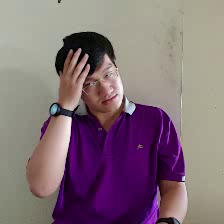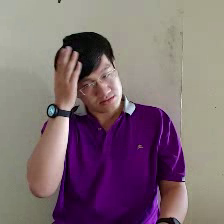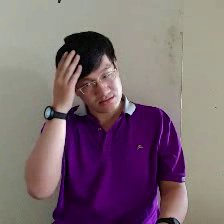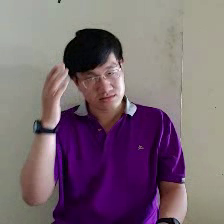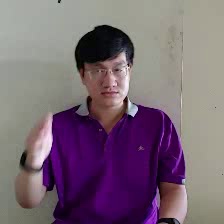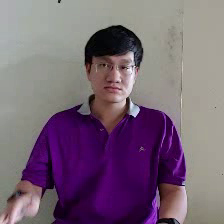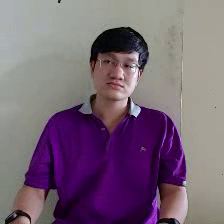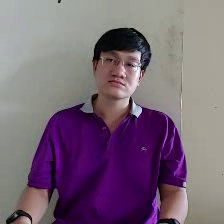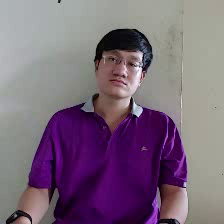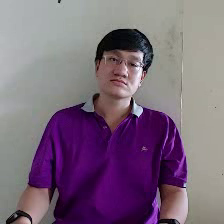Biết